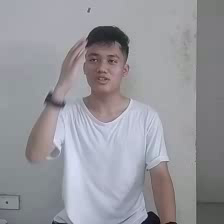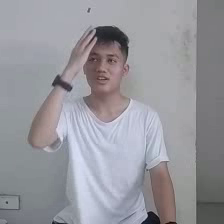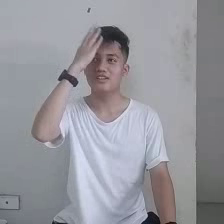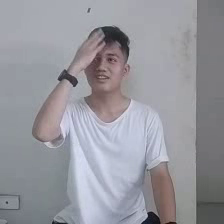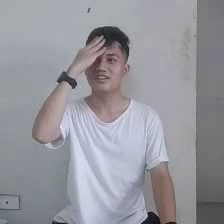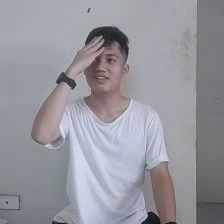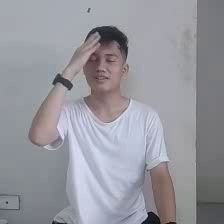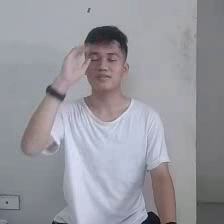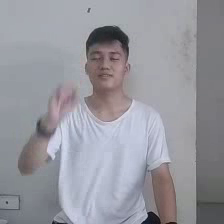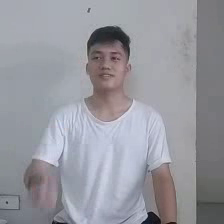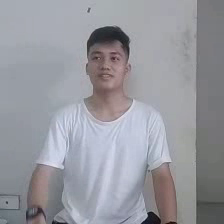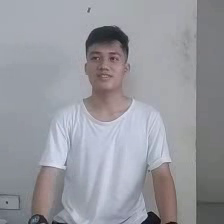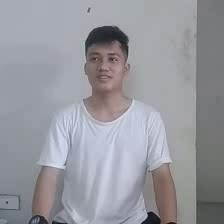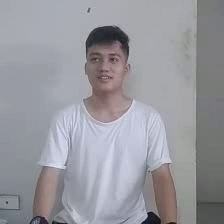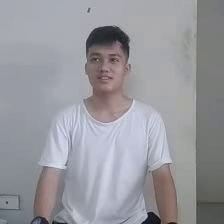Biết